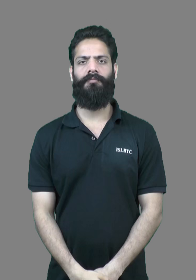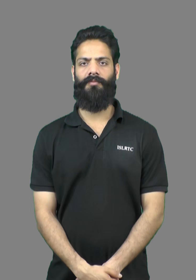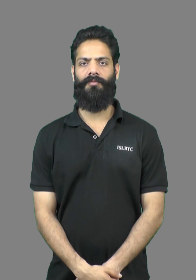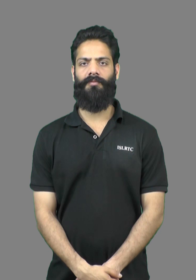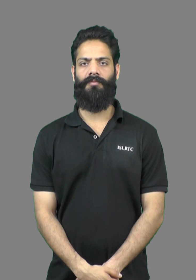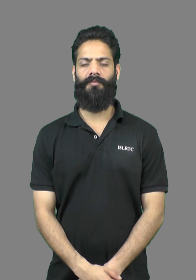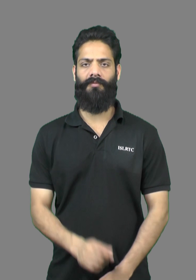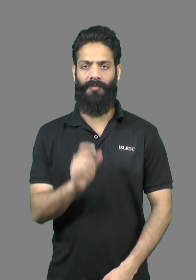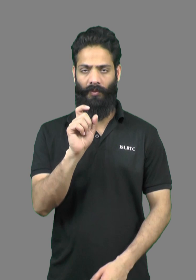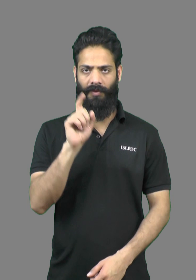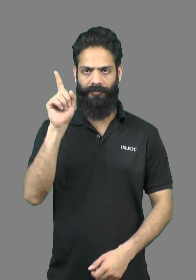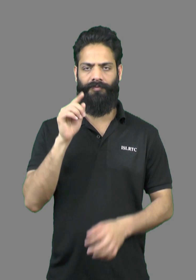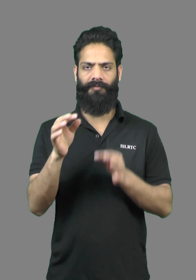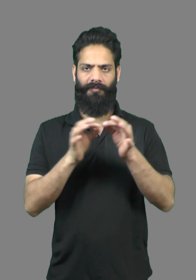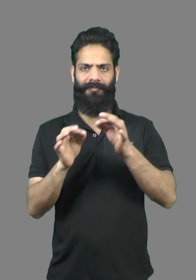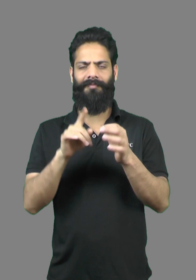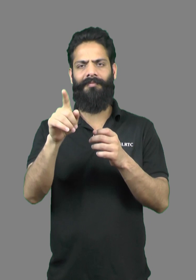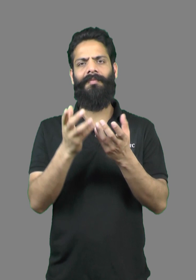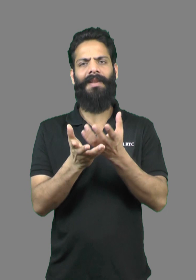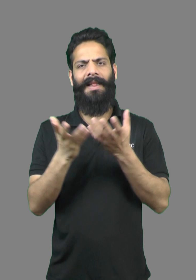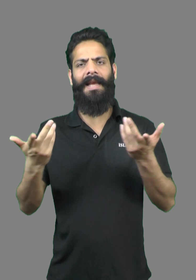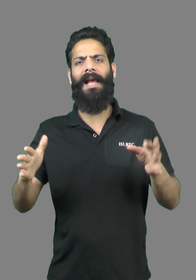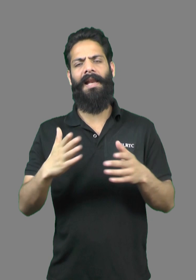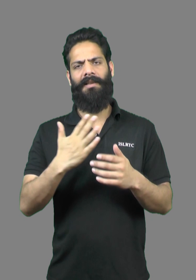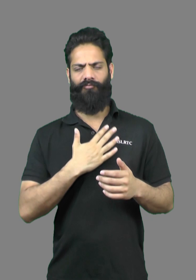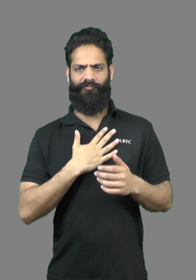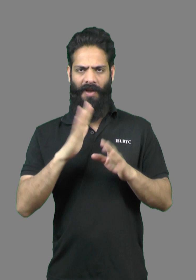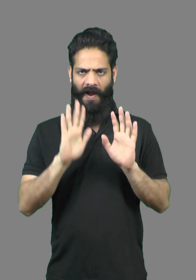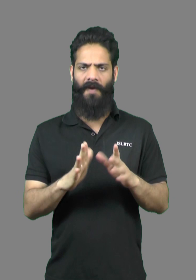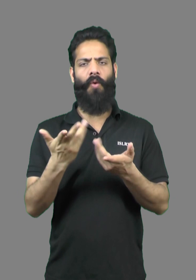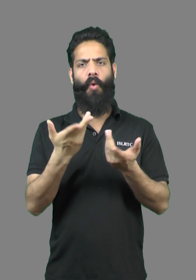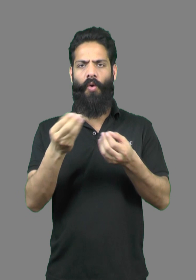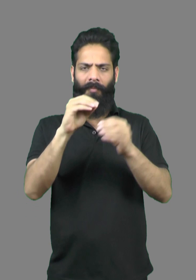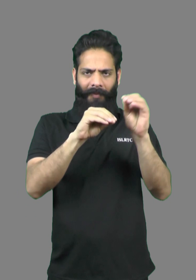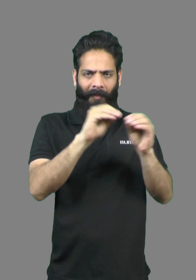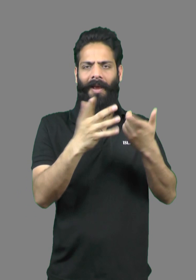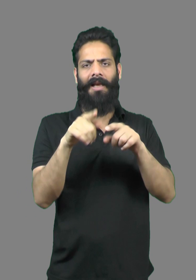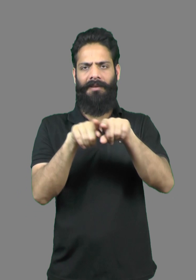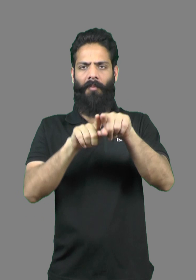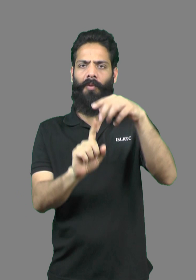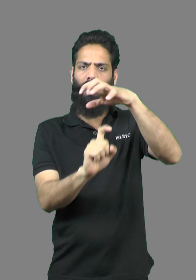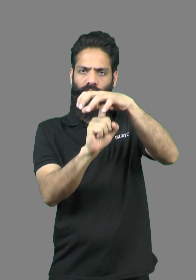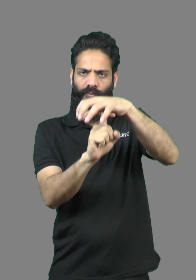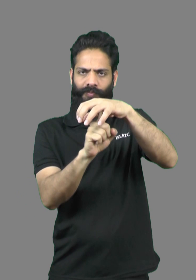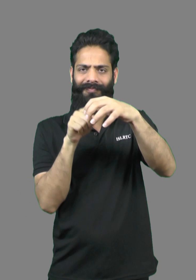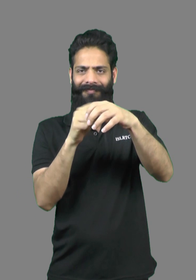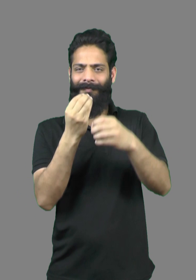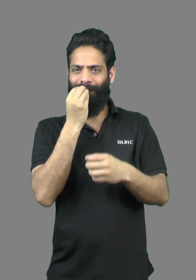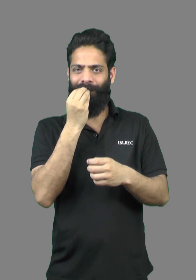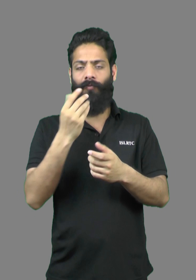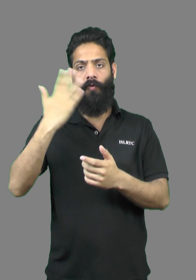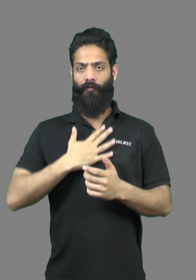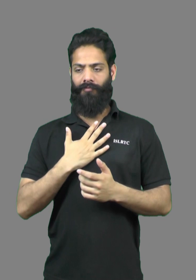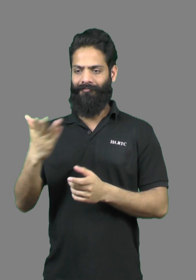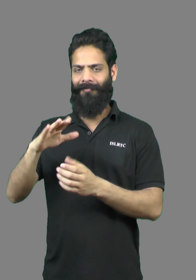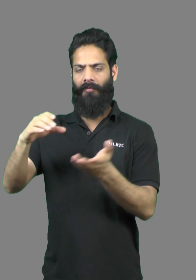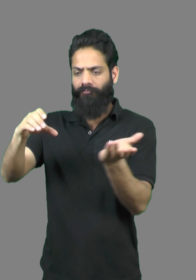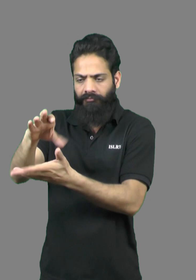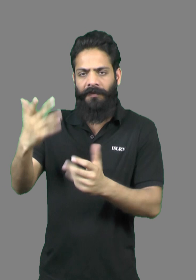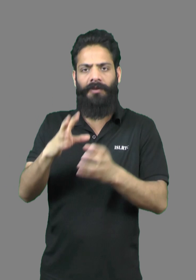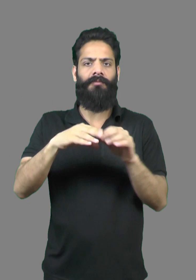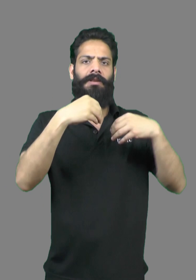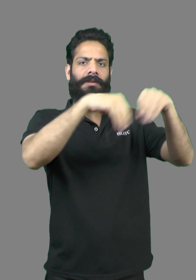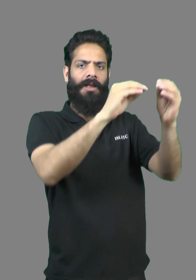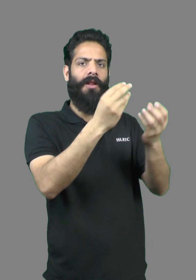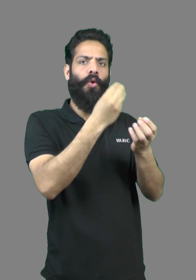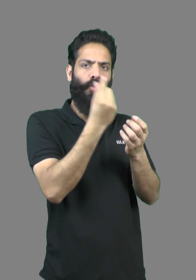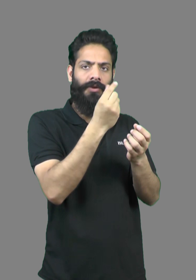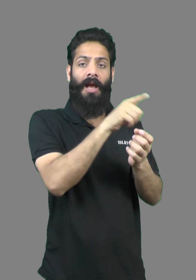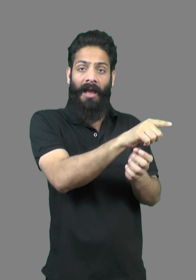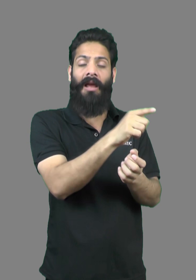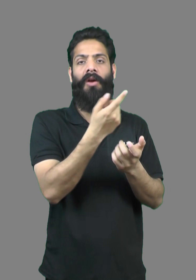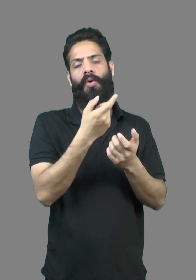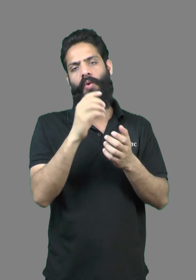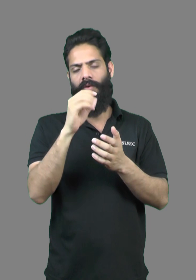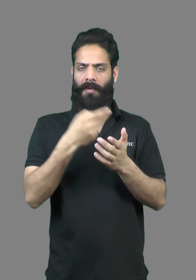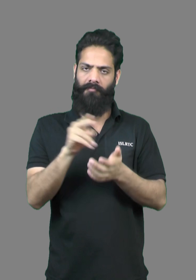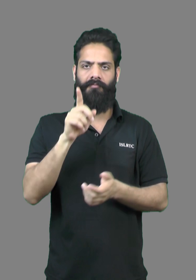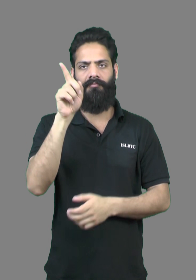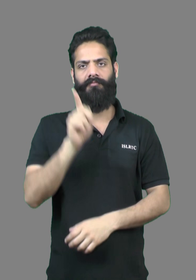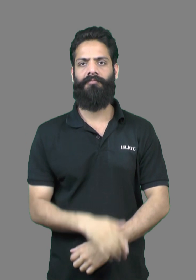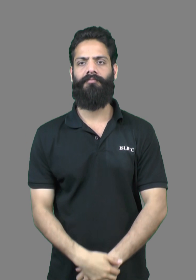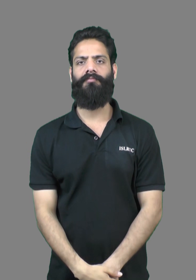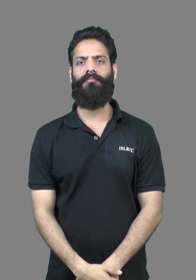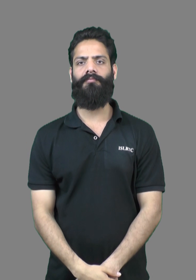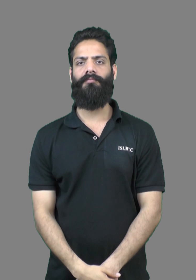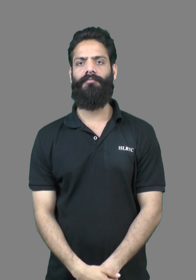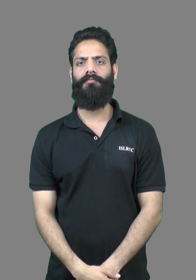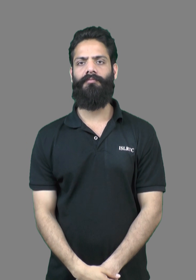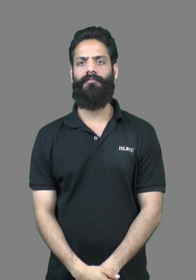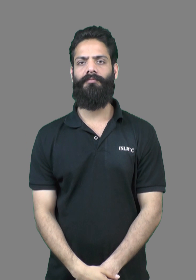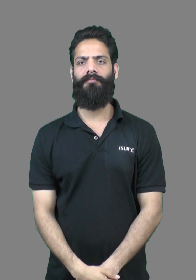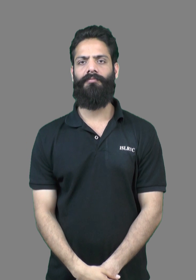Organic